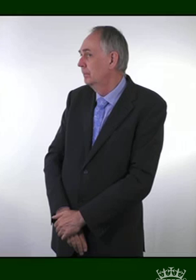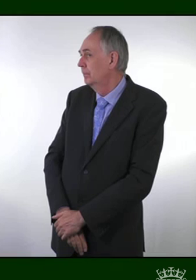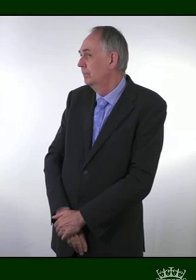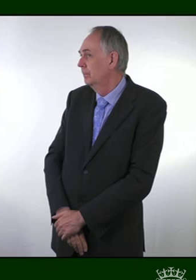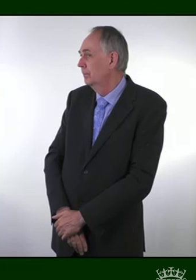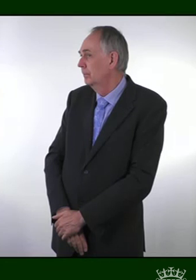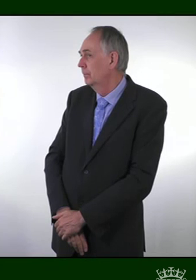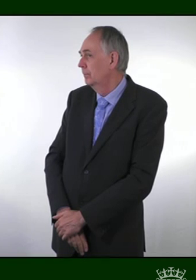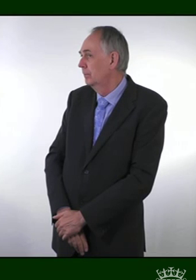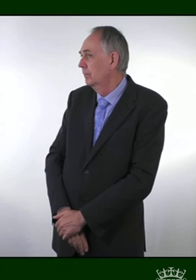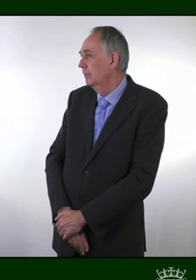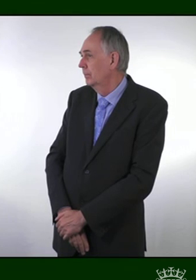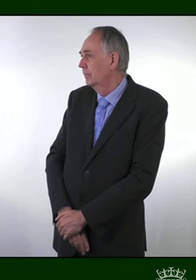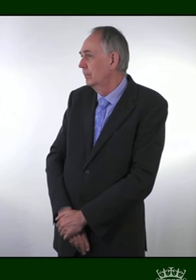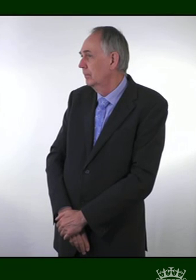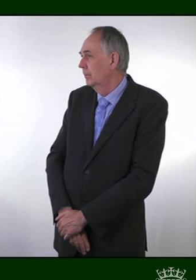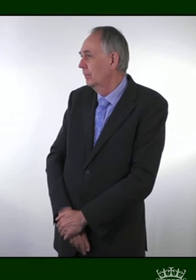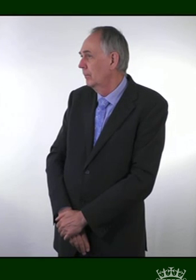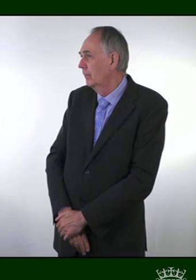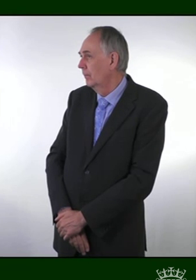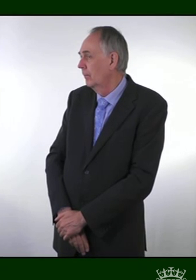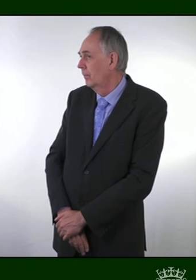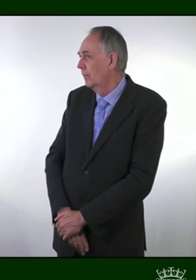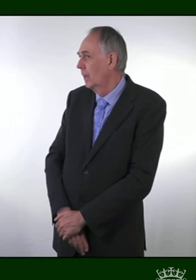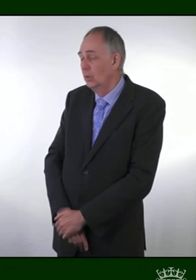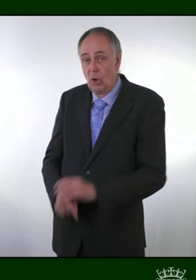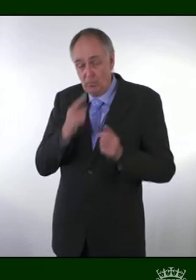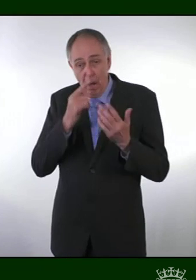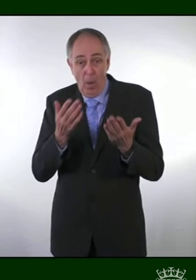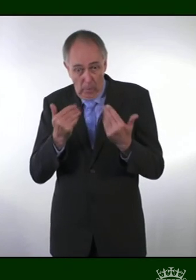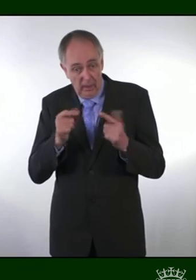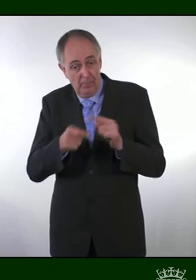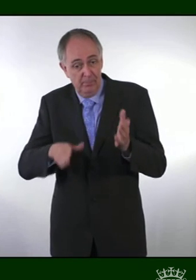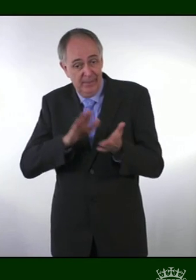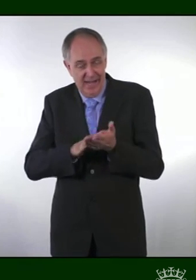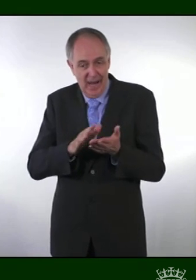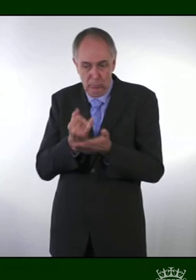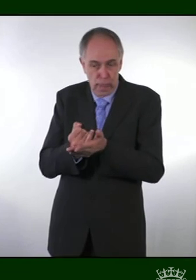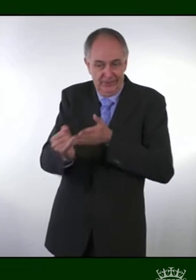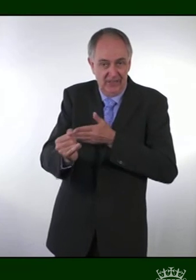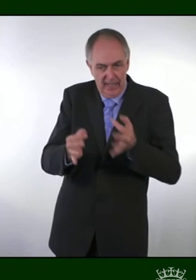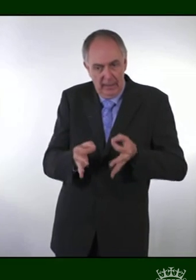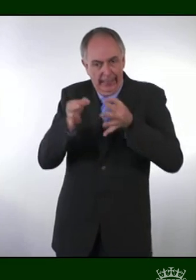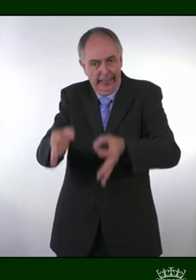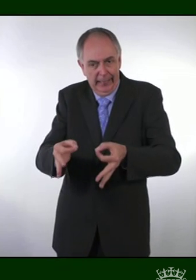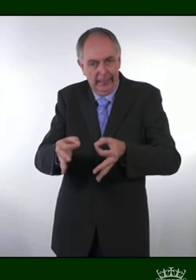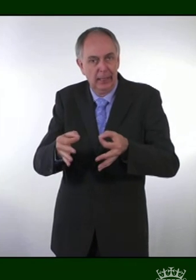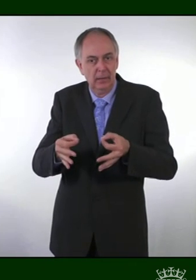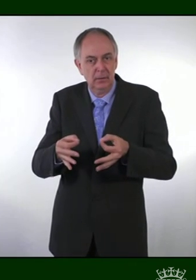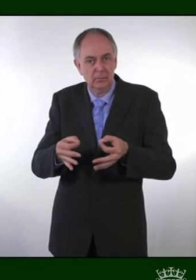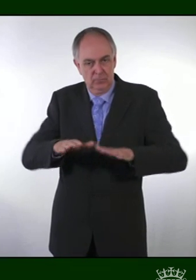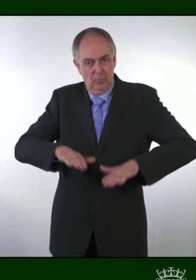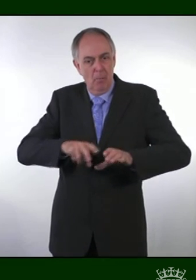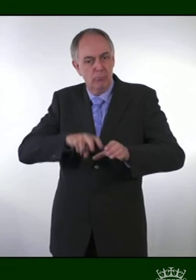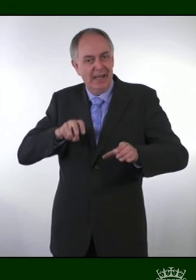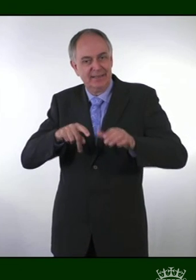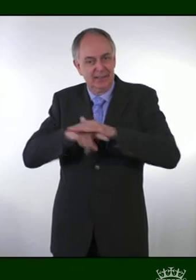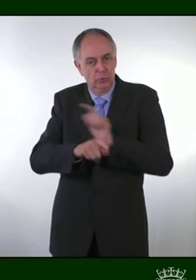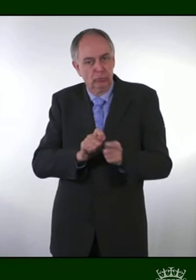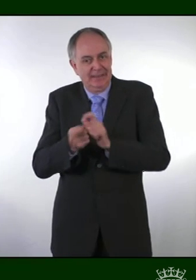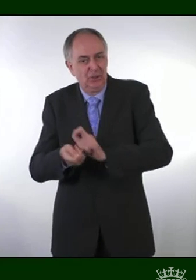I welcome the Prime Minister’s rejection of the extension to the Brexit transition period.